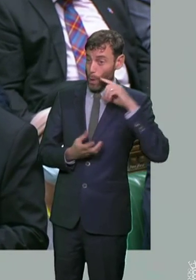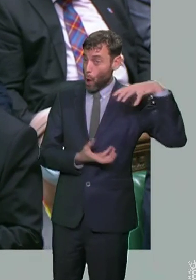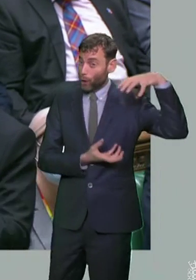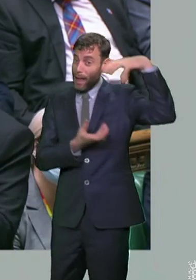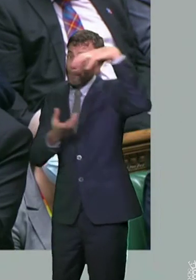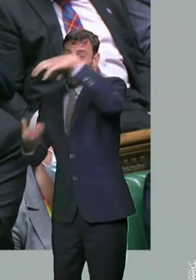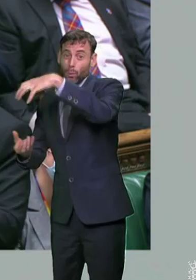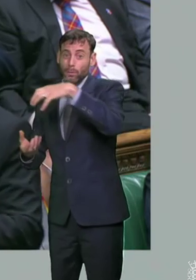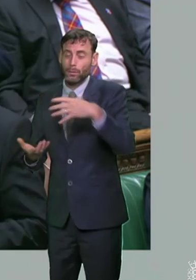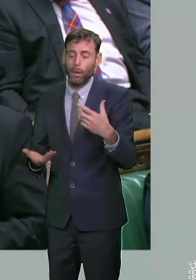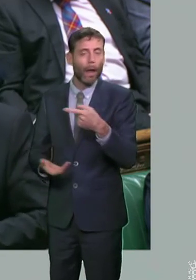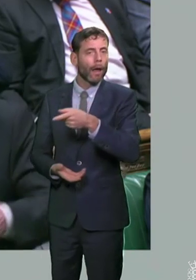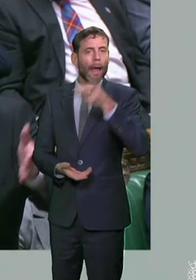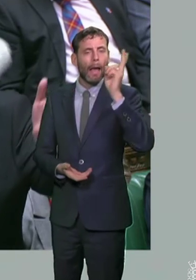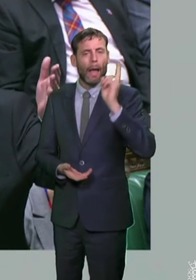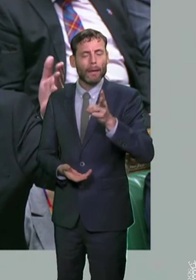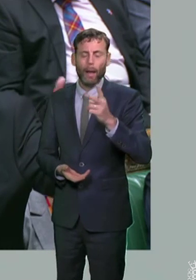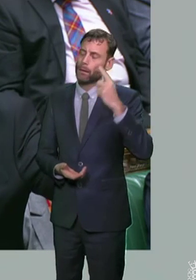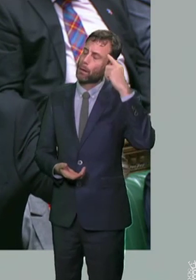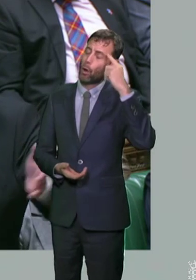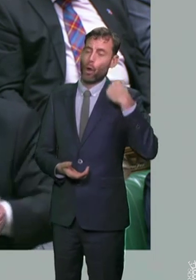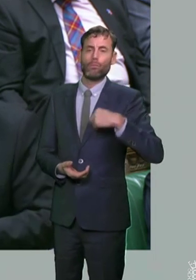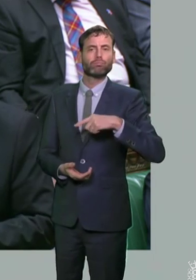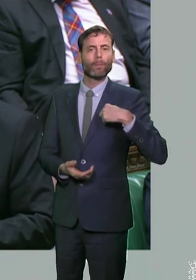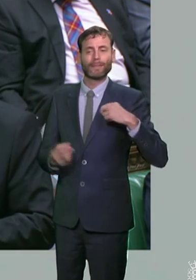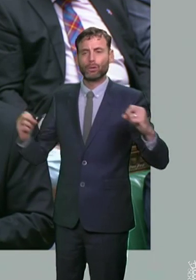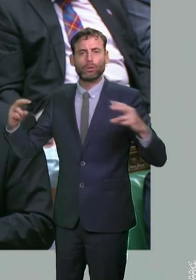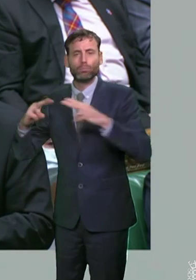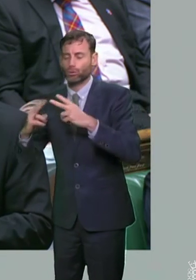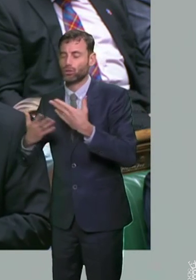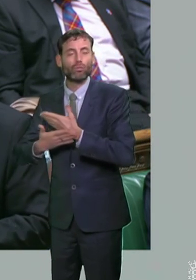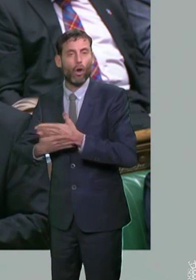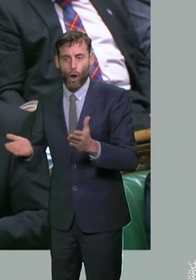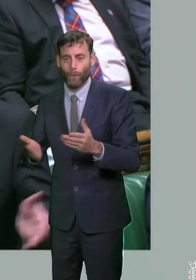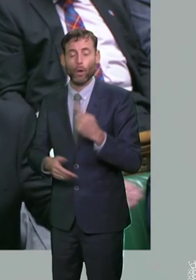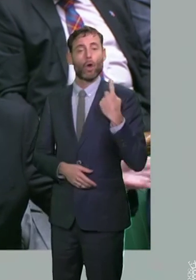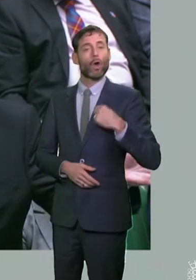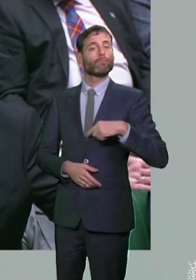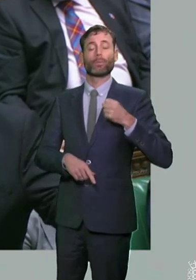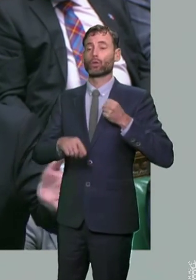We have broken bridge promises to Scotland and broken rail promises to northern England.